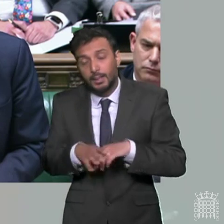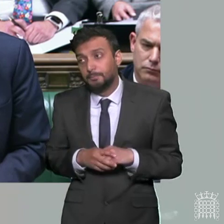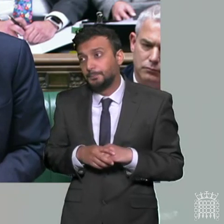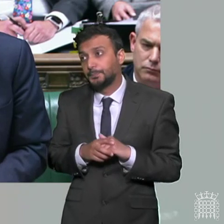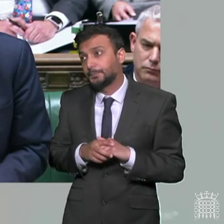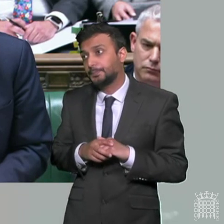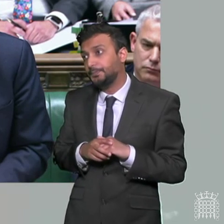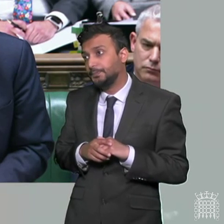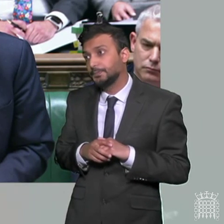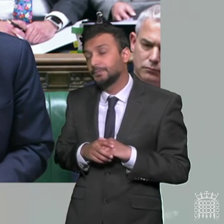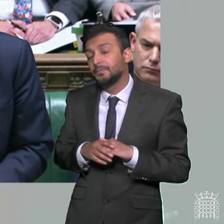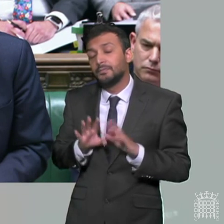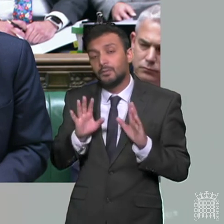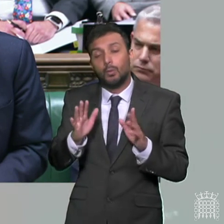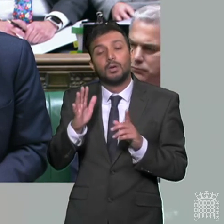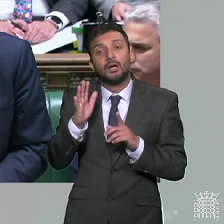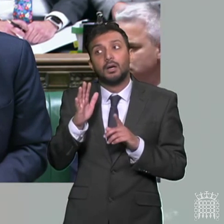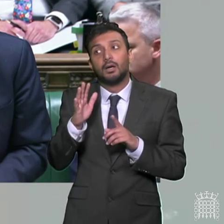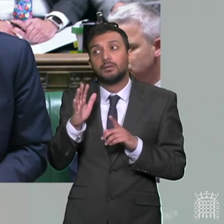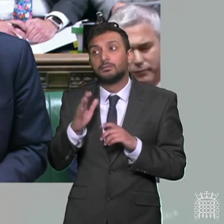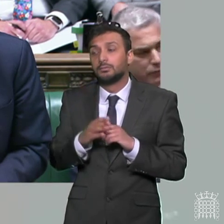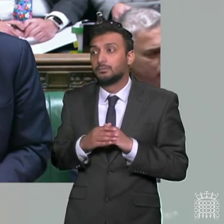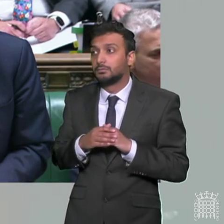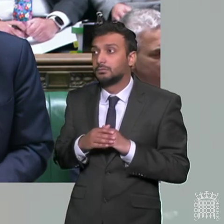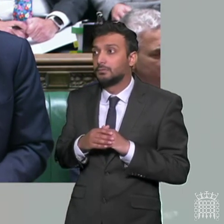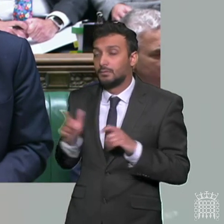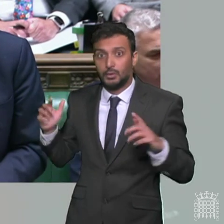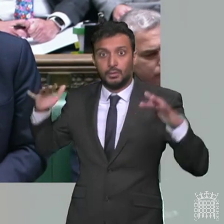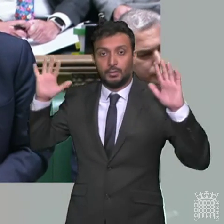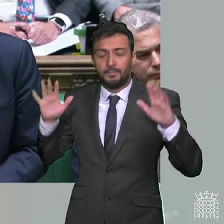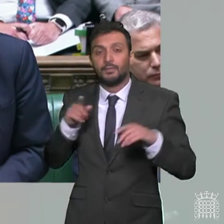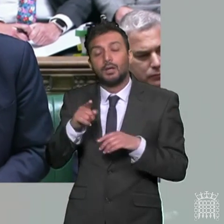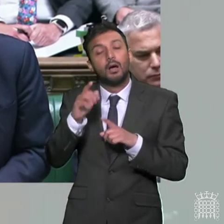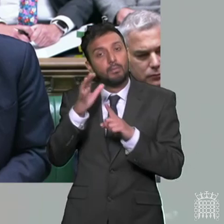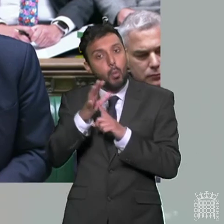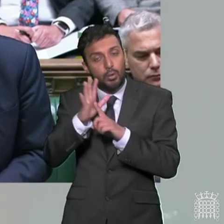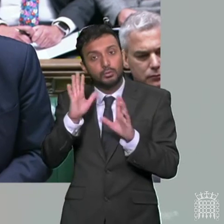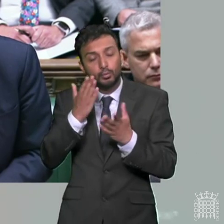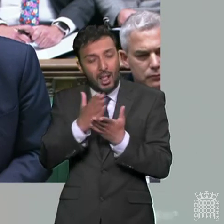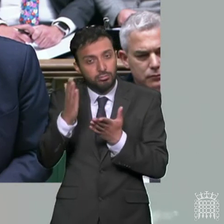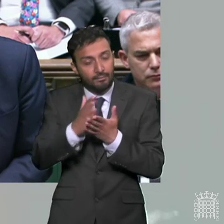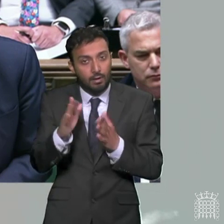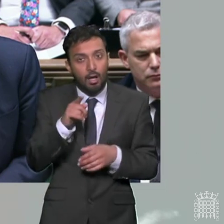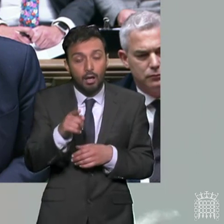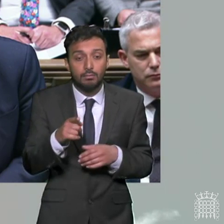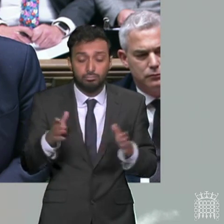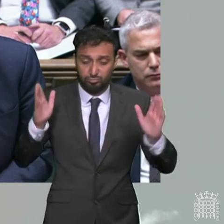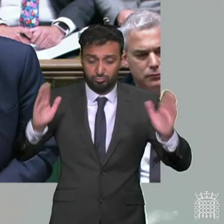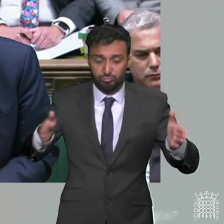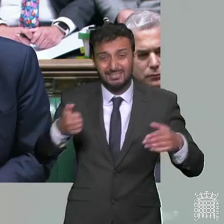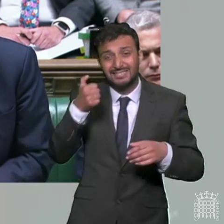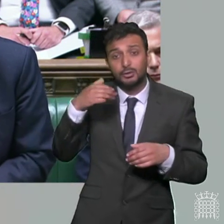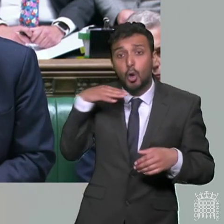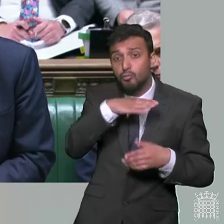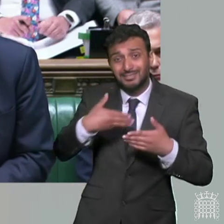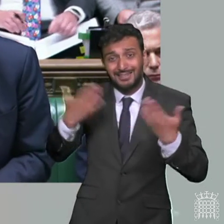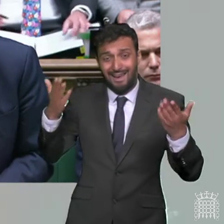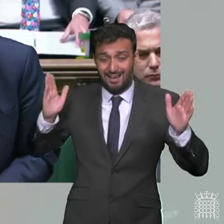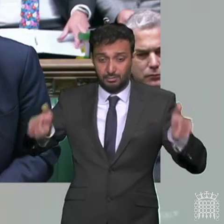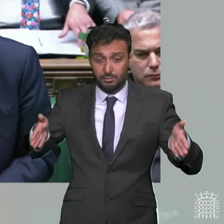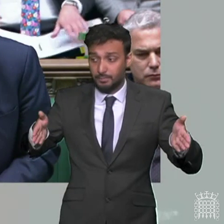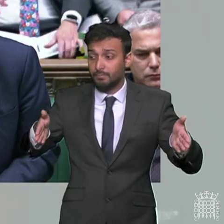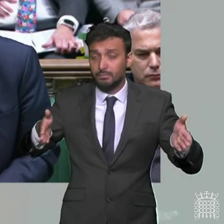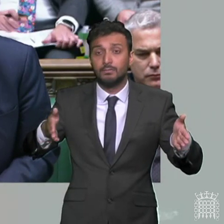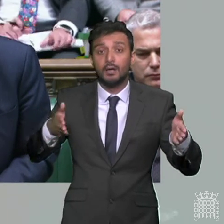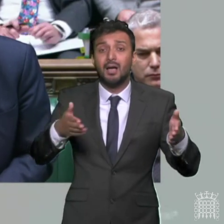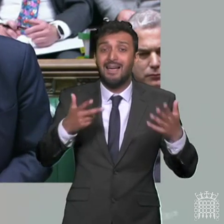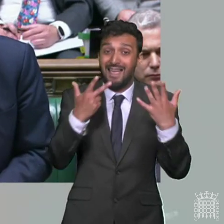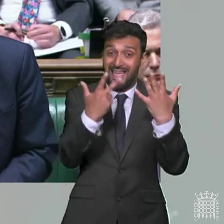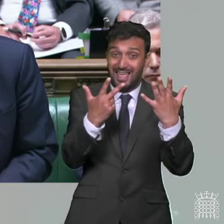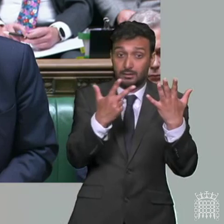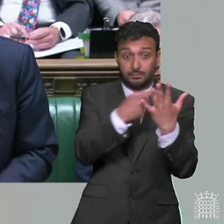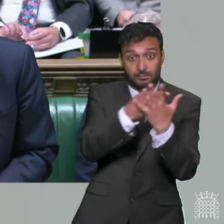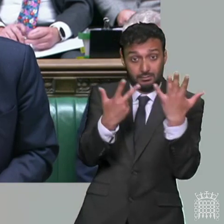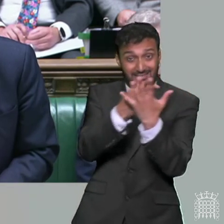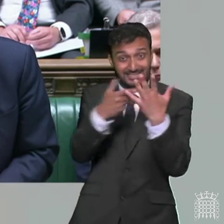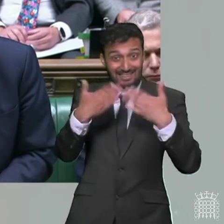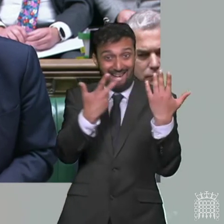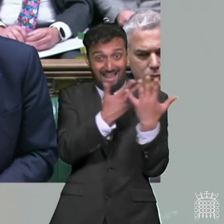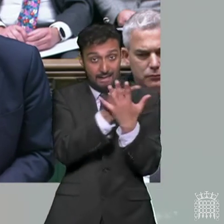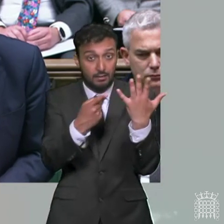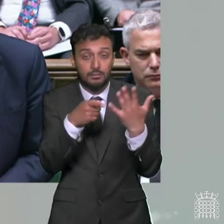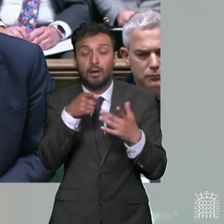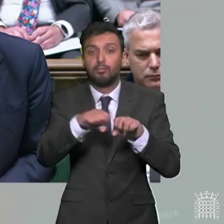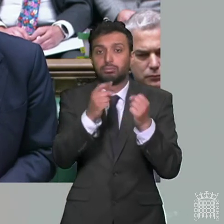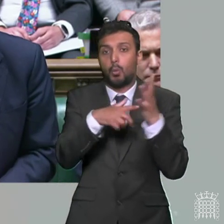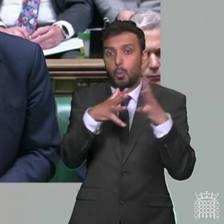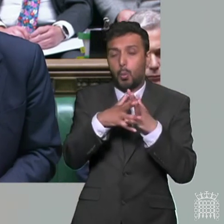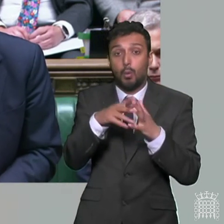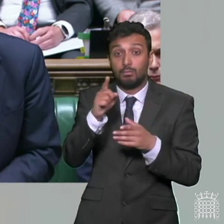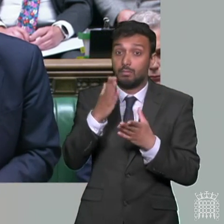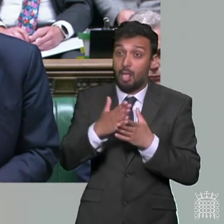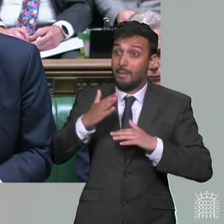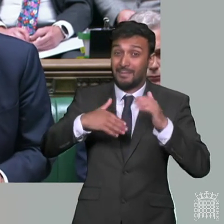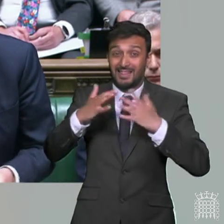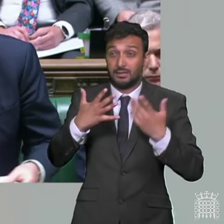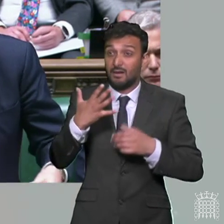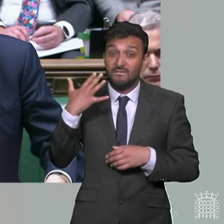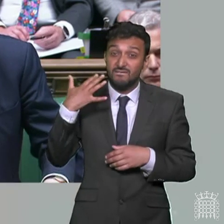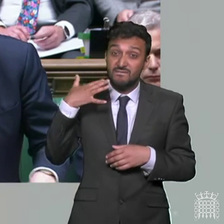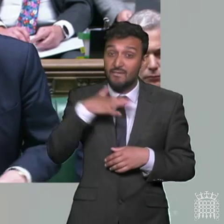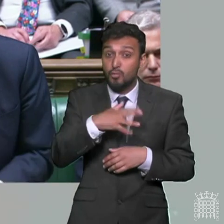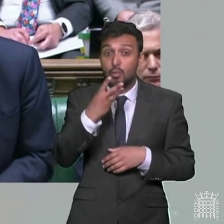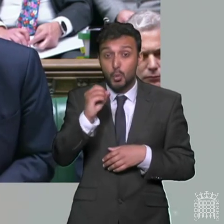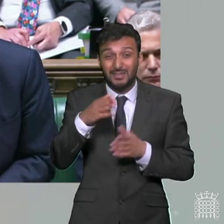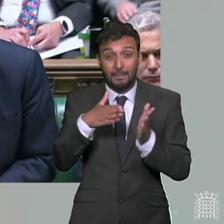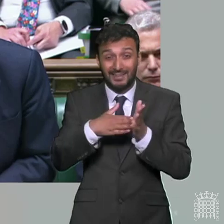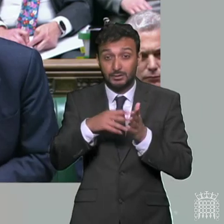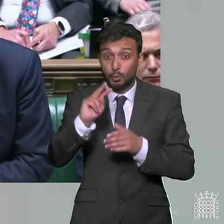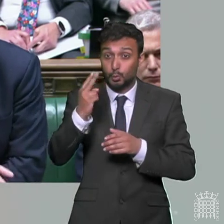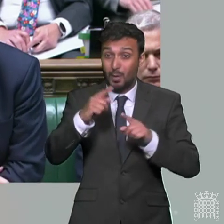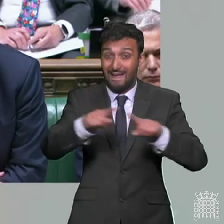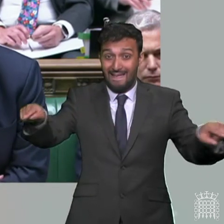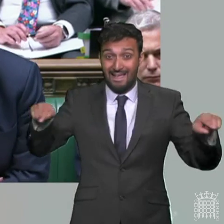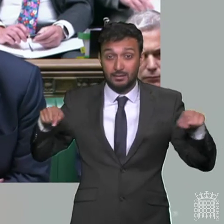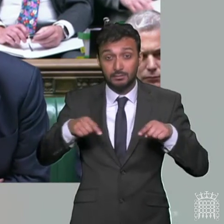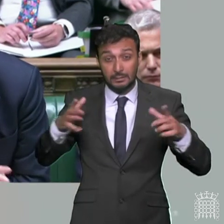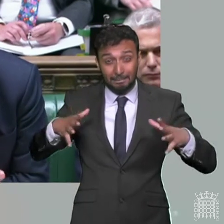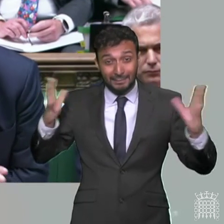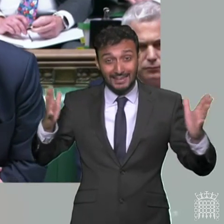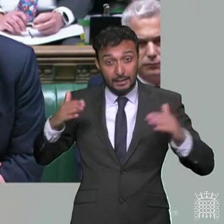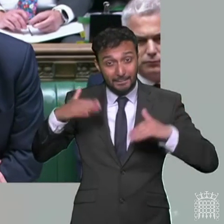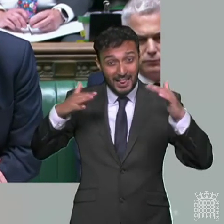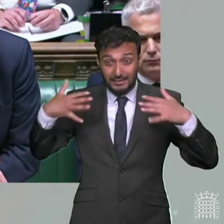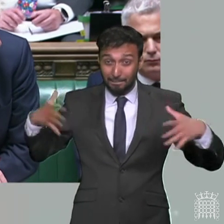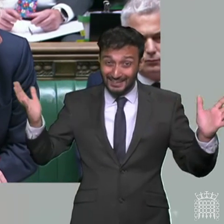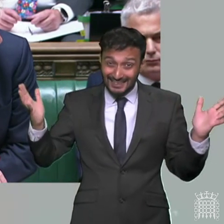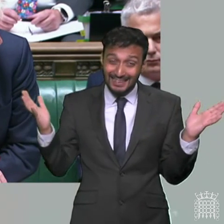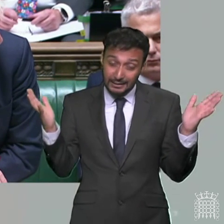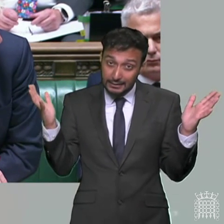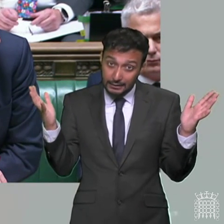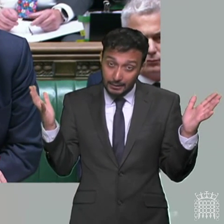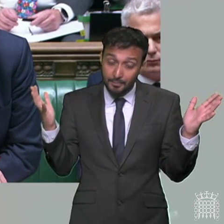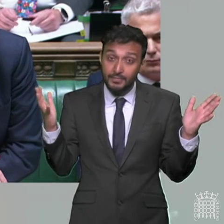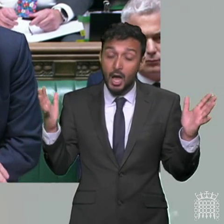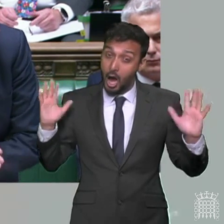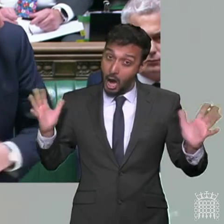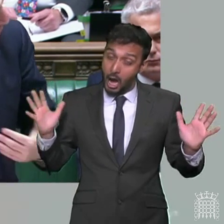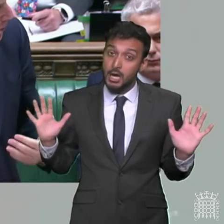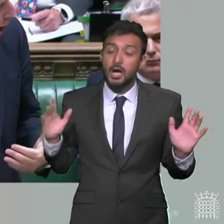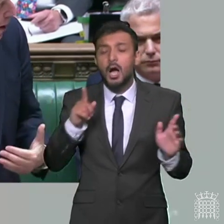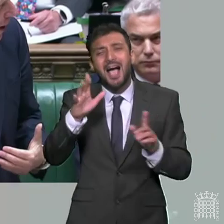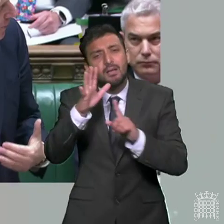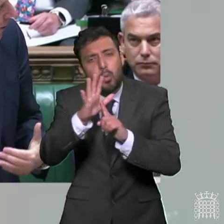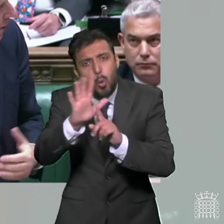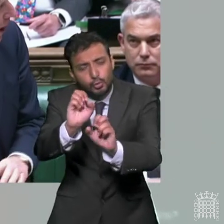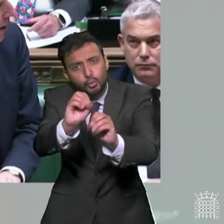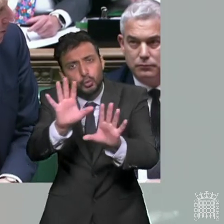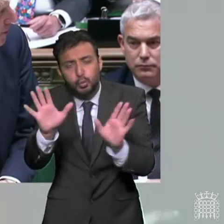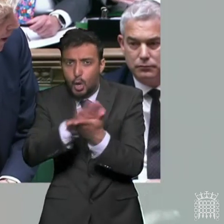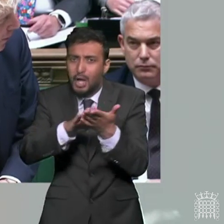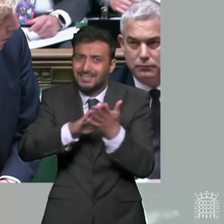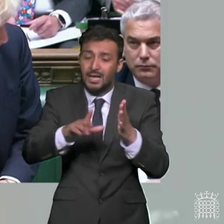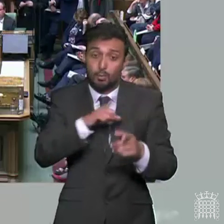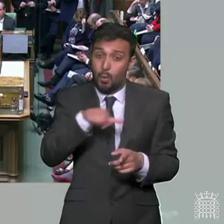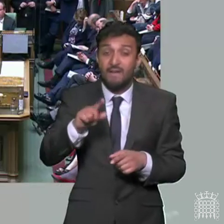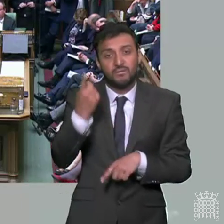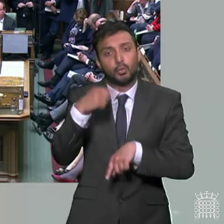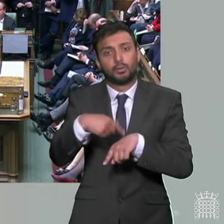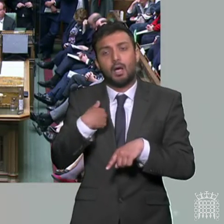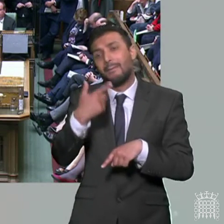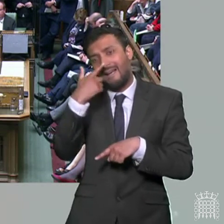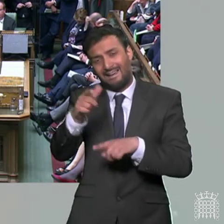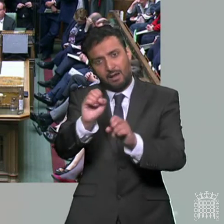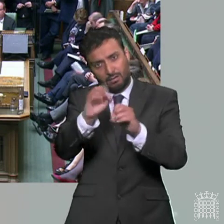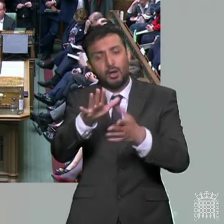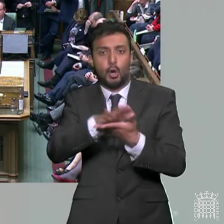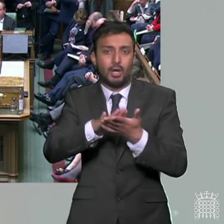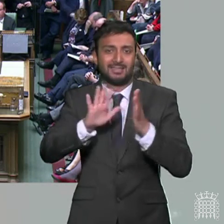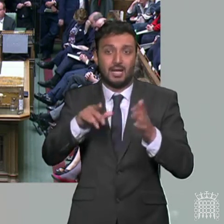It is important to set out that over a period of about 600 days, gatherings on a total of eight dates have been found to be in breach of the regulations in a building that is 5,300 metres square across five floors, excluding the flats— Mr Speaker, I do think this is important, because it is the first chance I have had to set out the context.